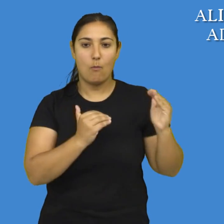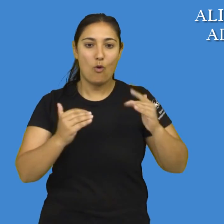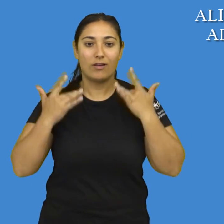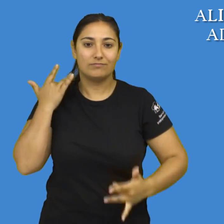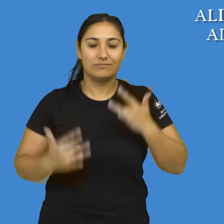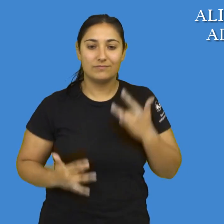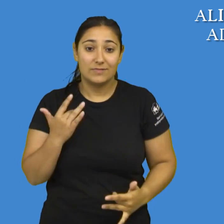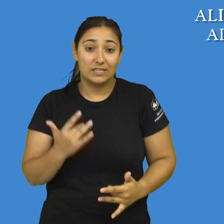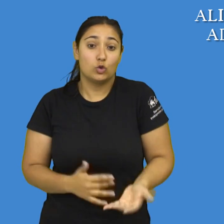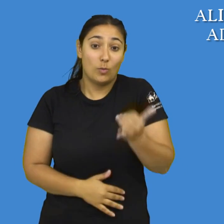síntoma